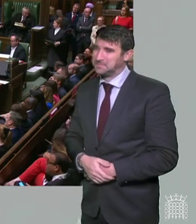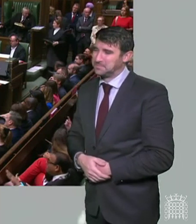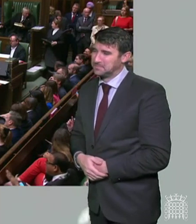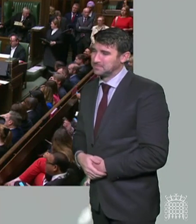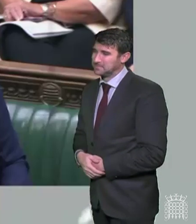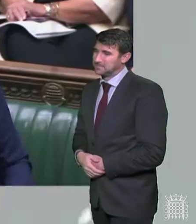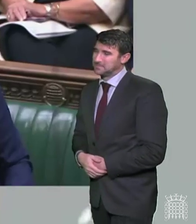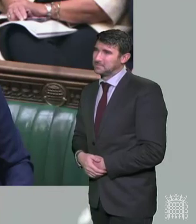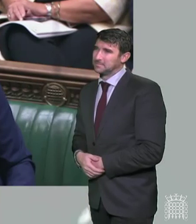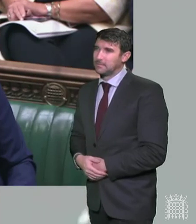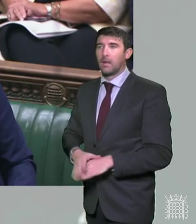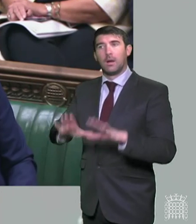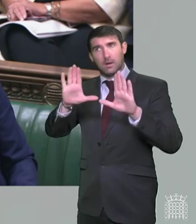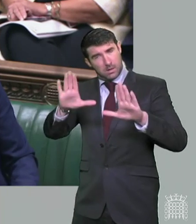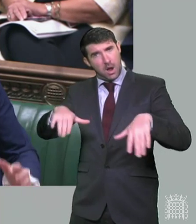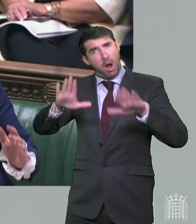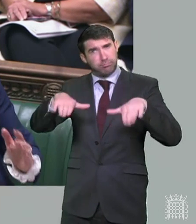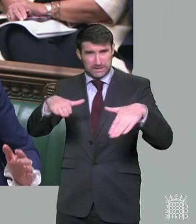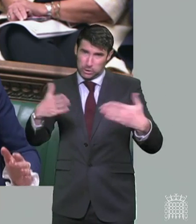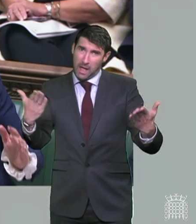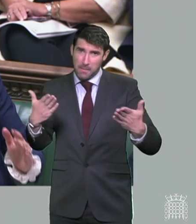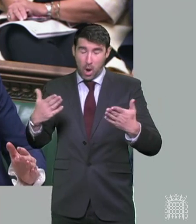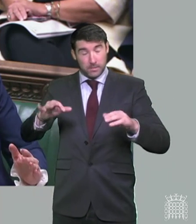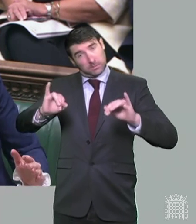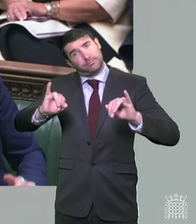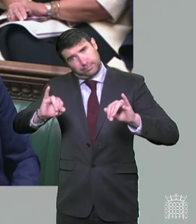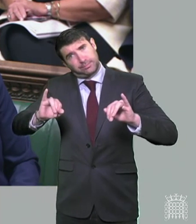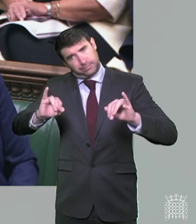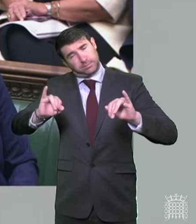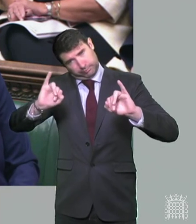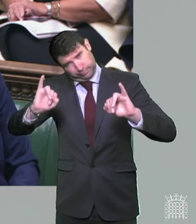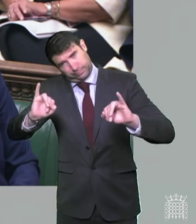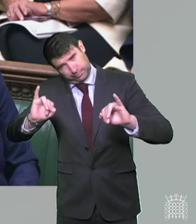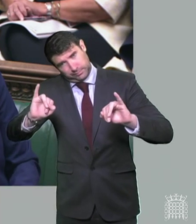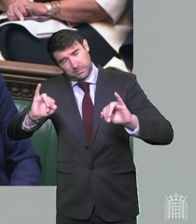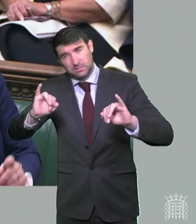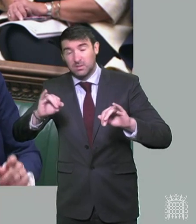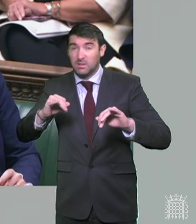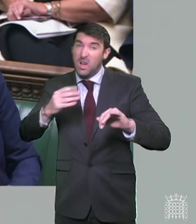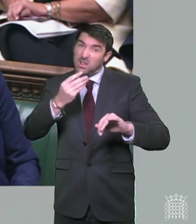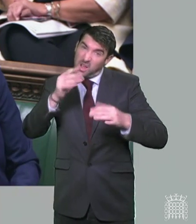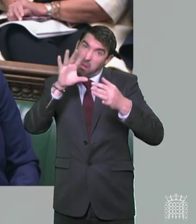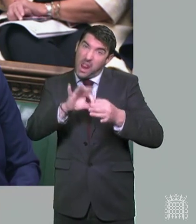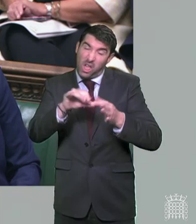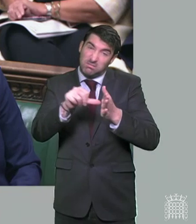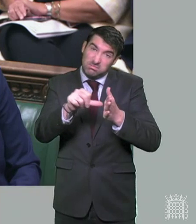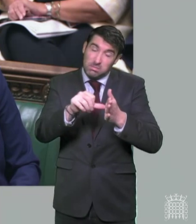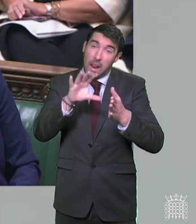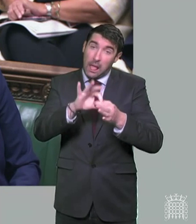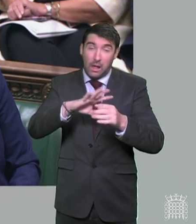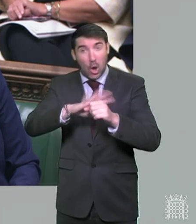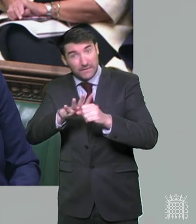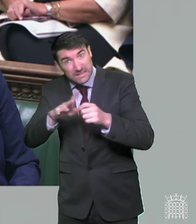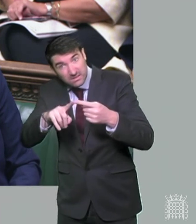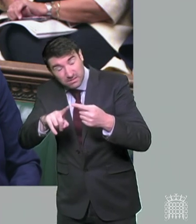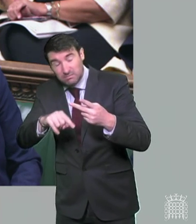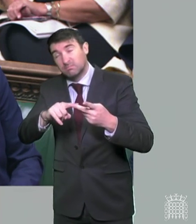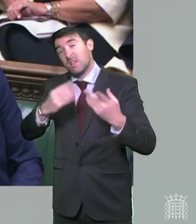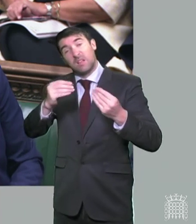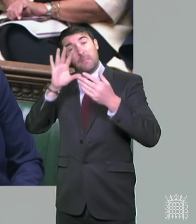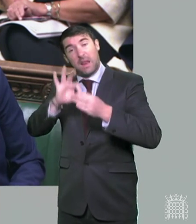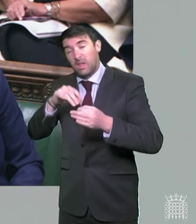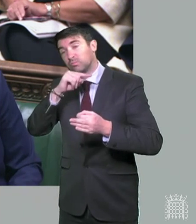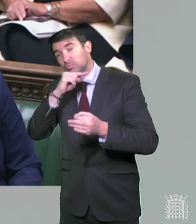We are facing very serious issues as a country, partly as a result of the aftermath of covid and partly as a result of Putin’s war in Ukraine.